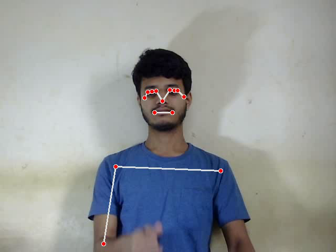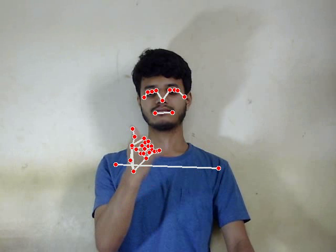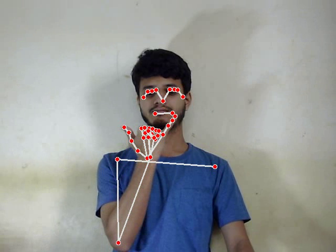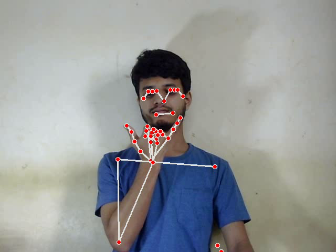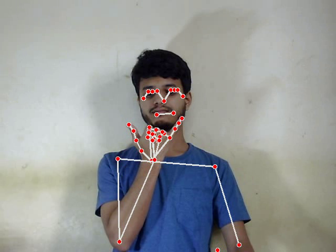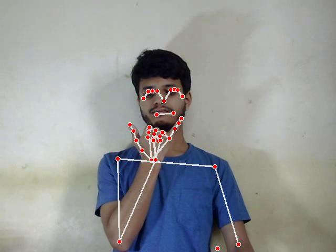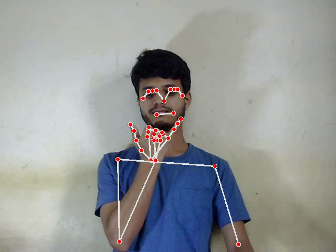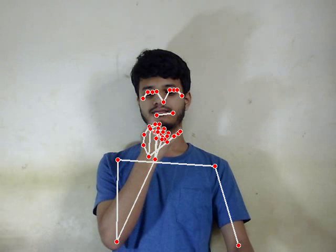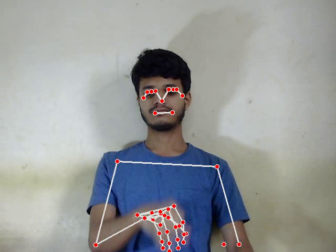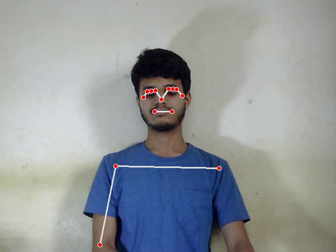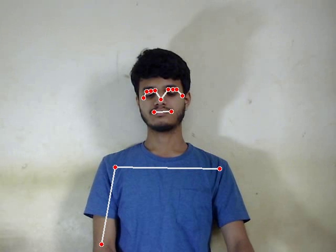wrong